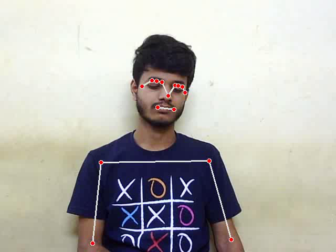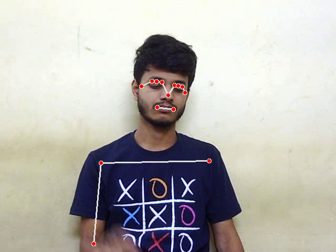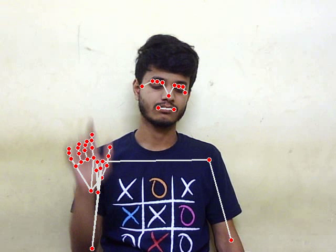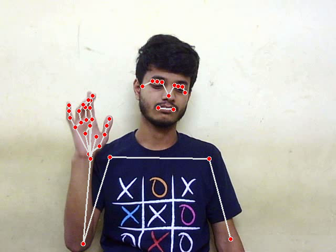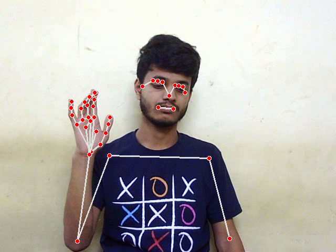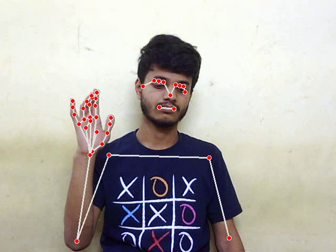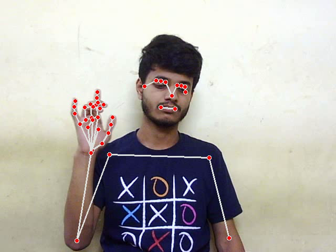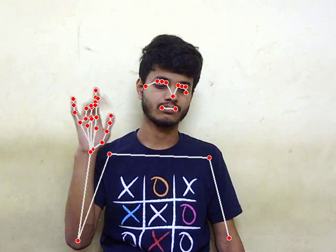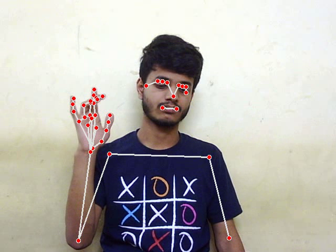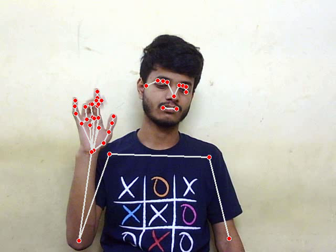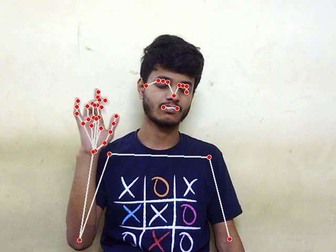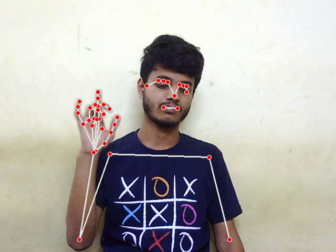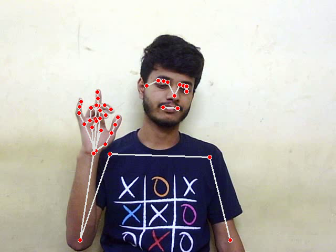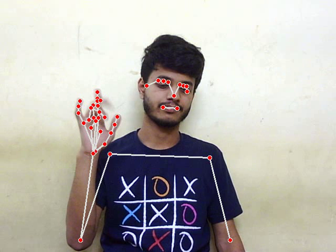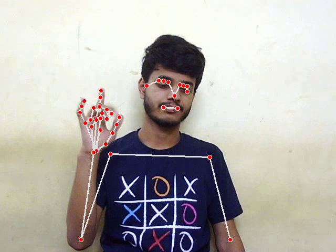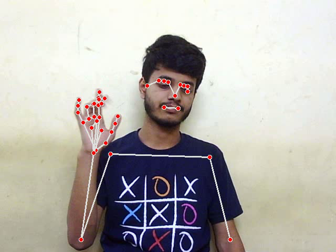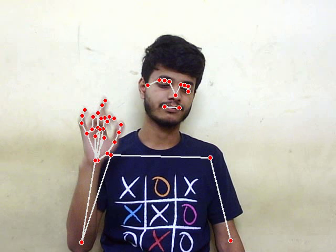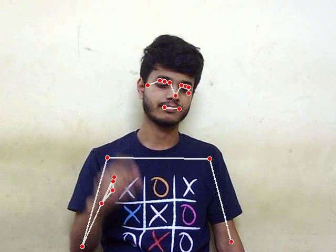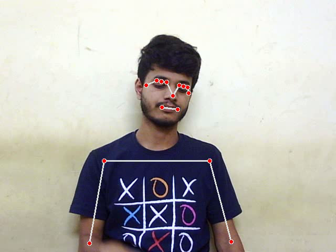why